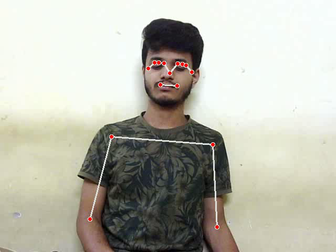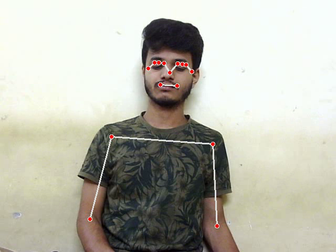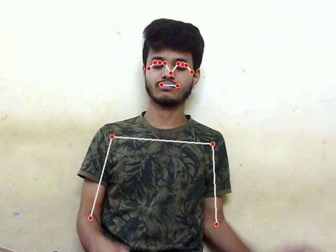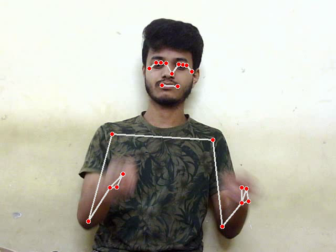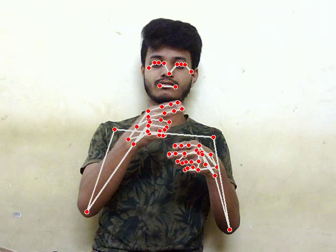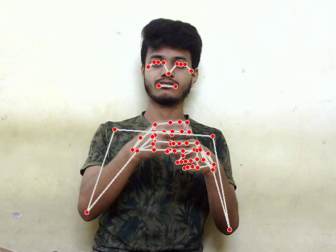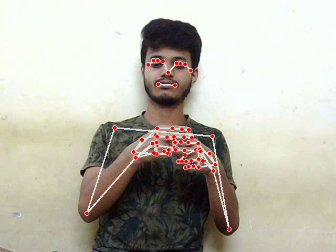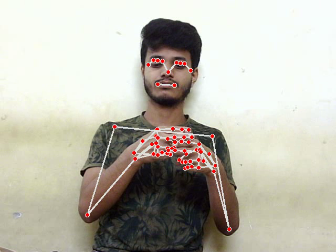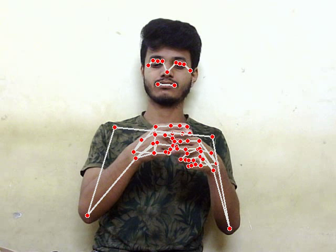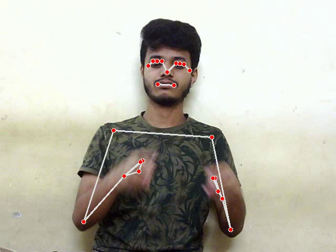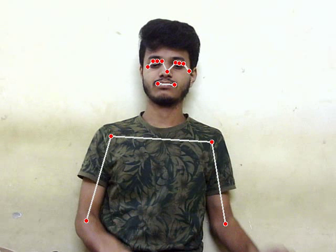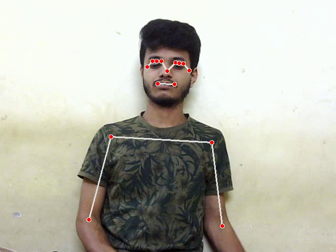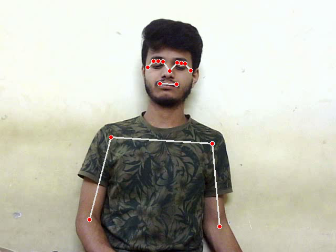name